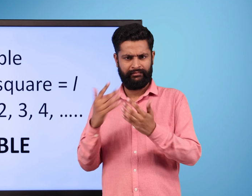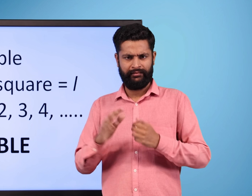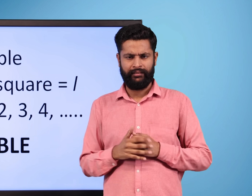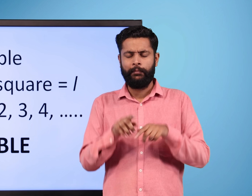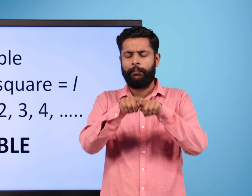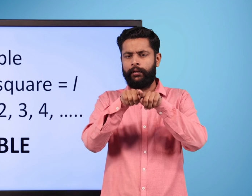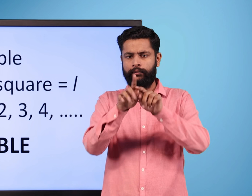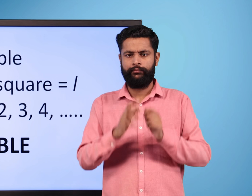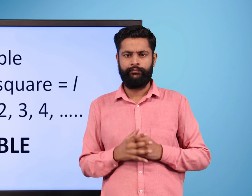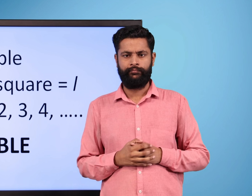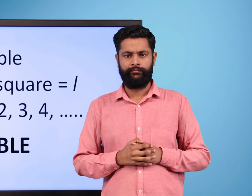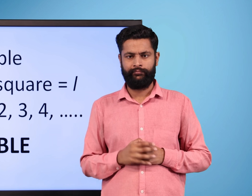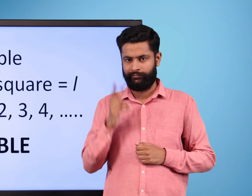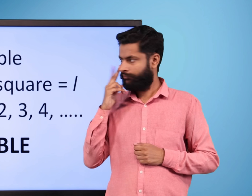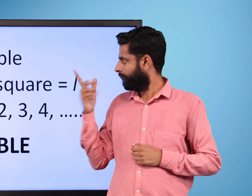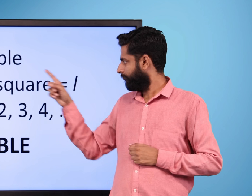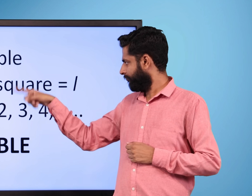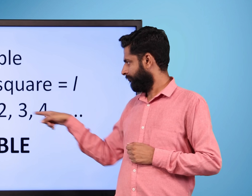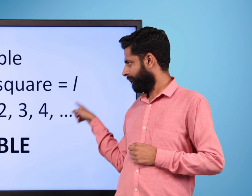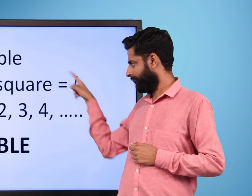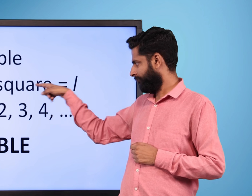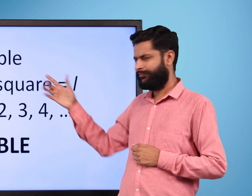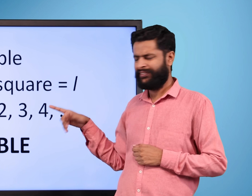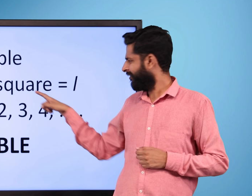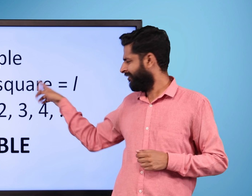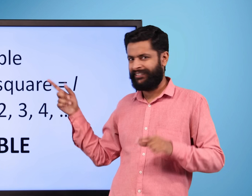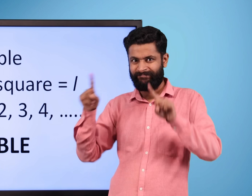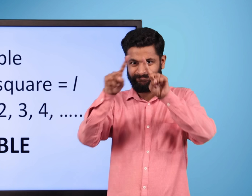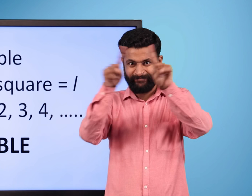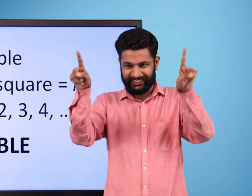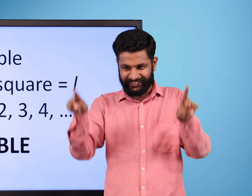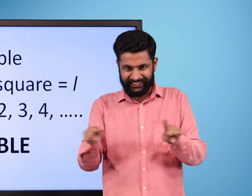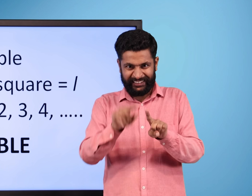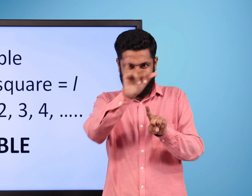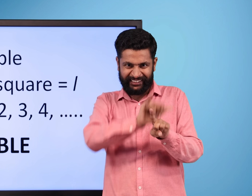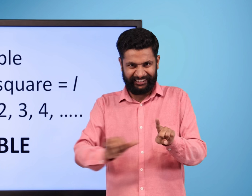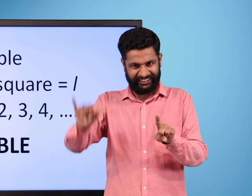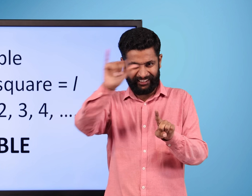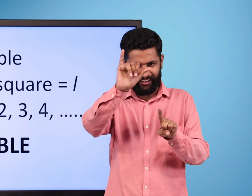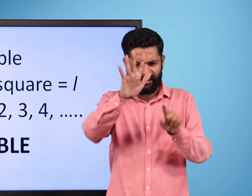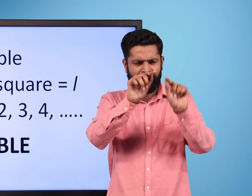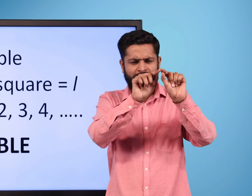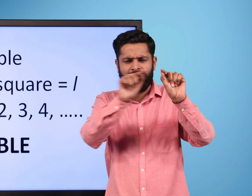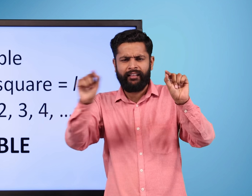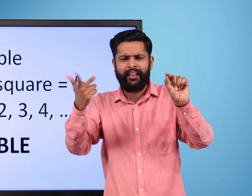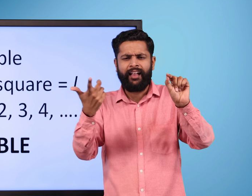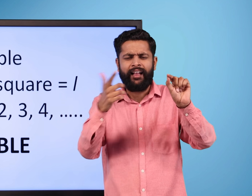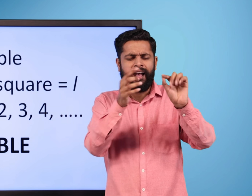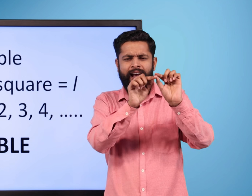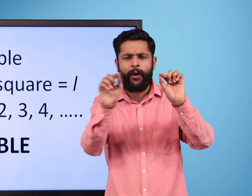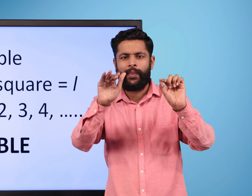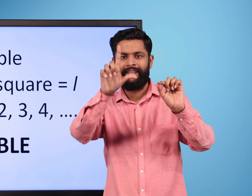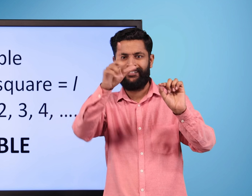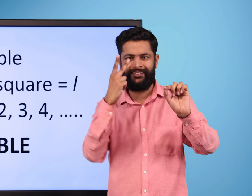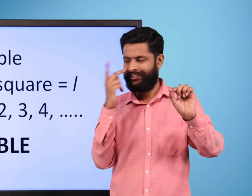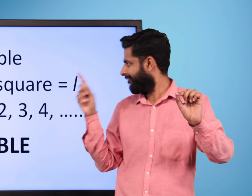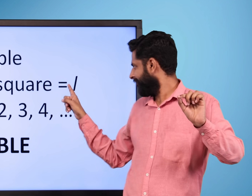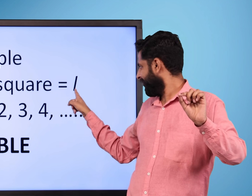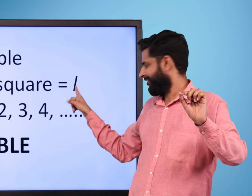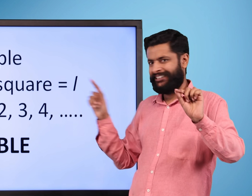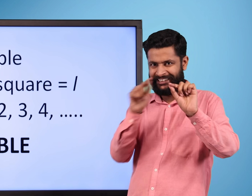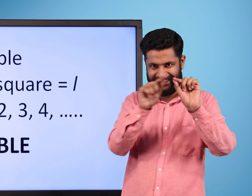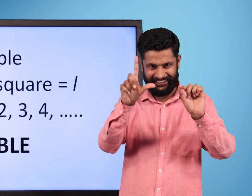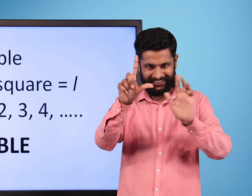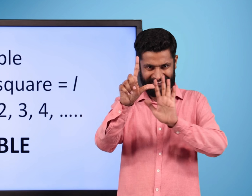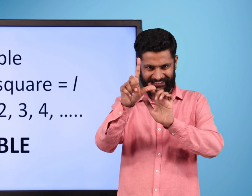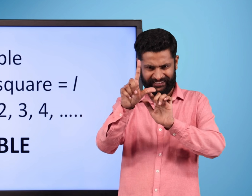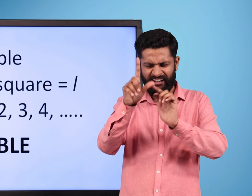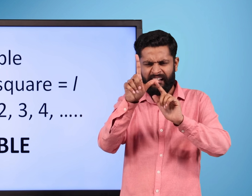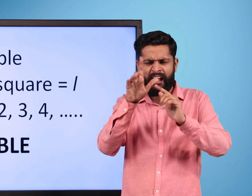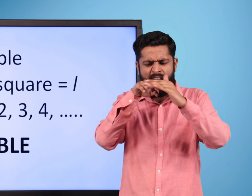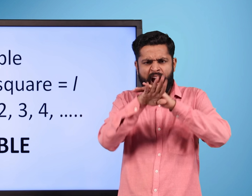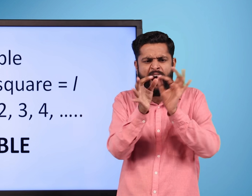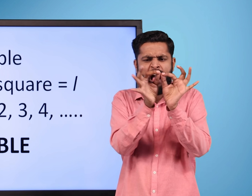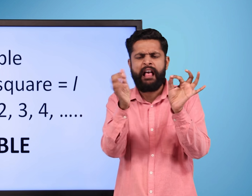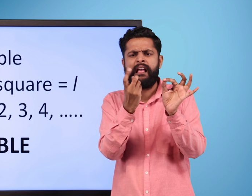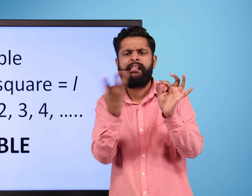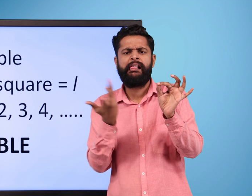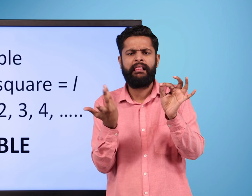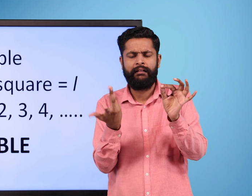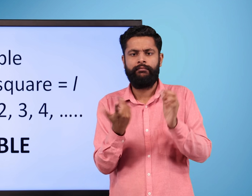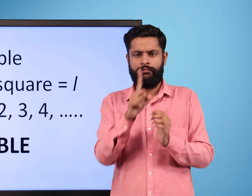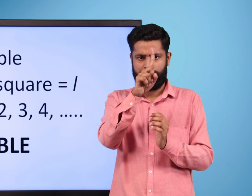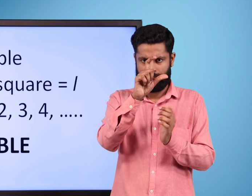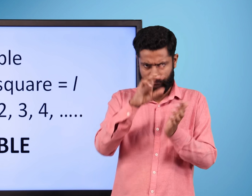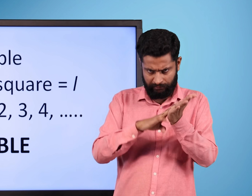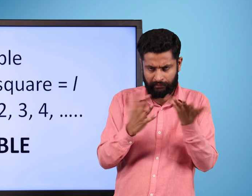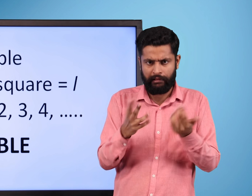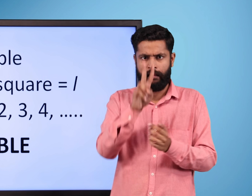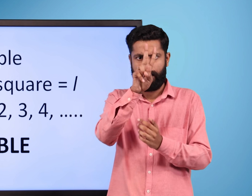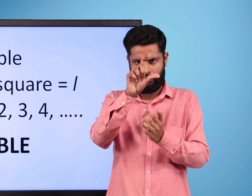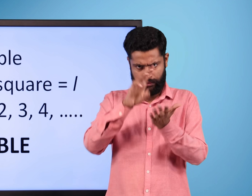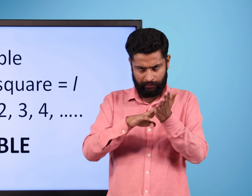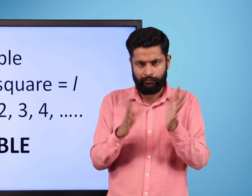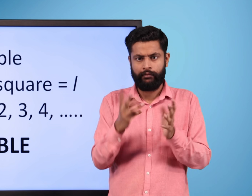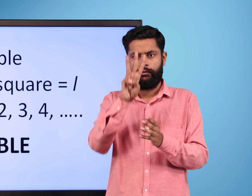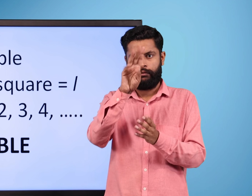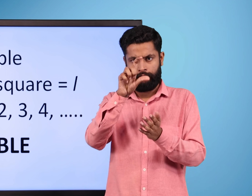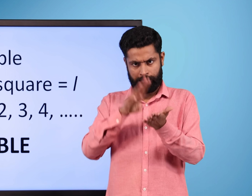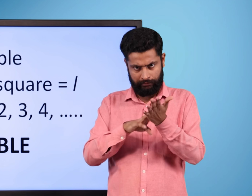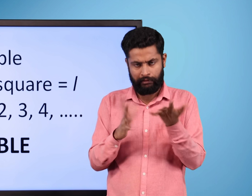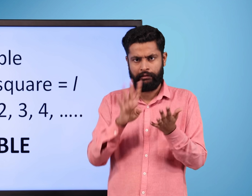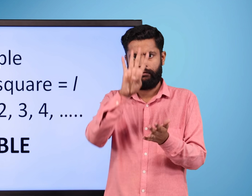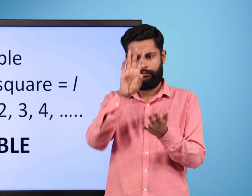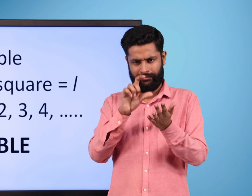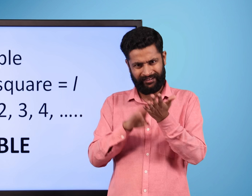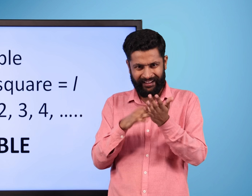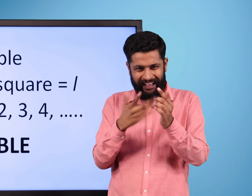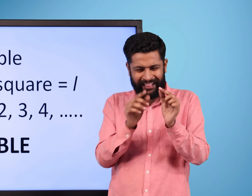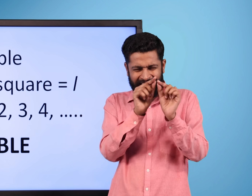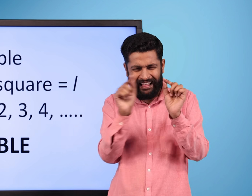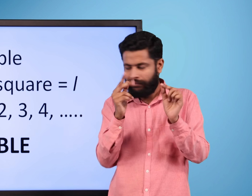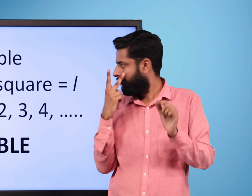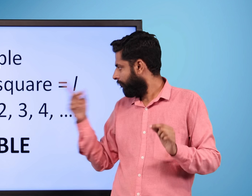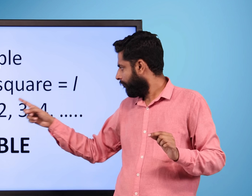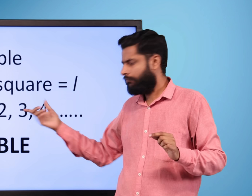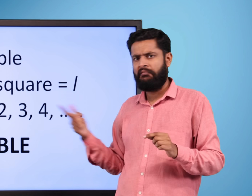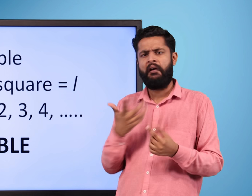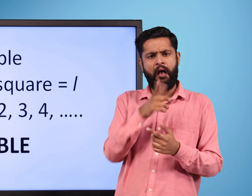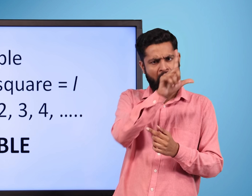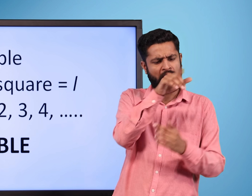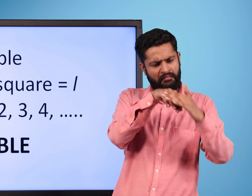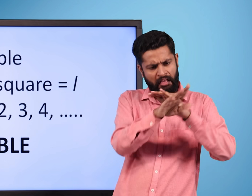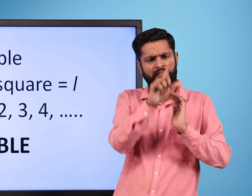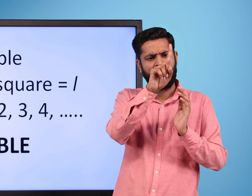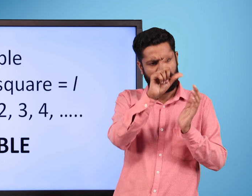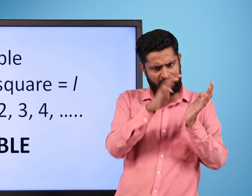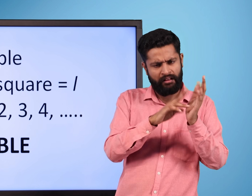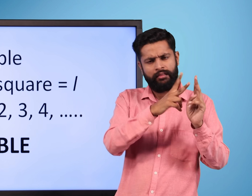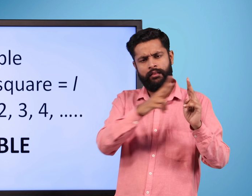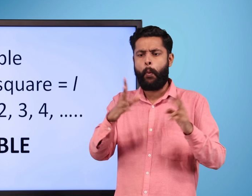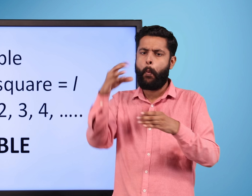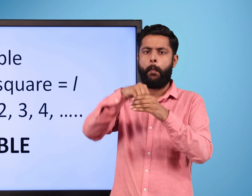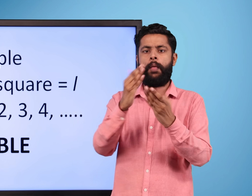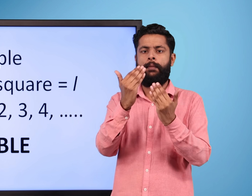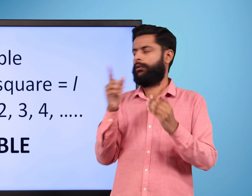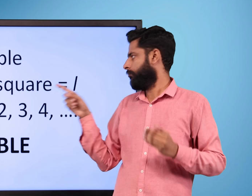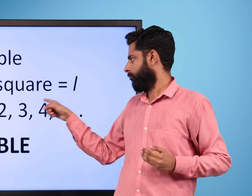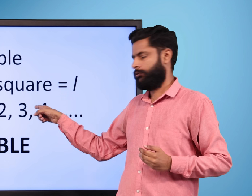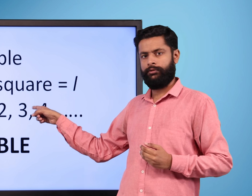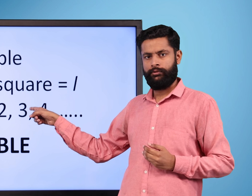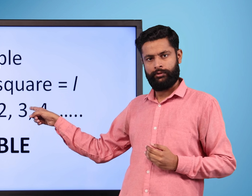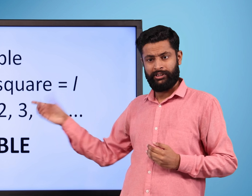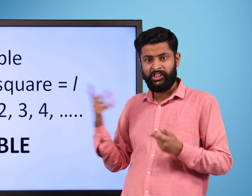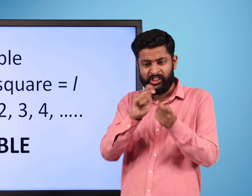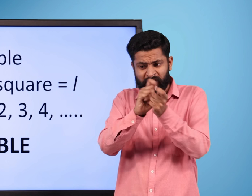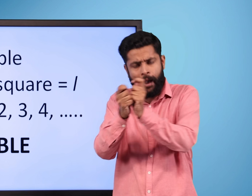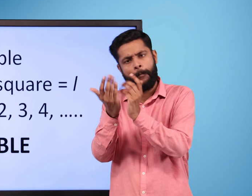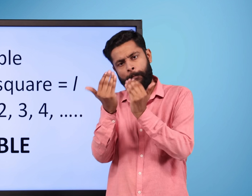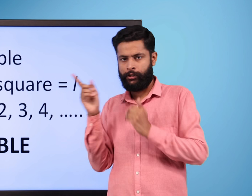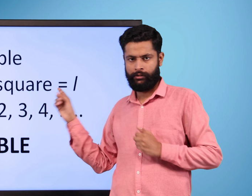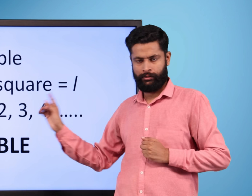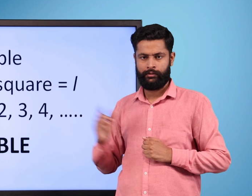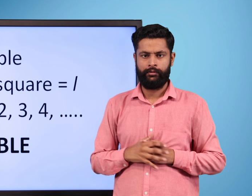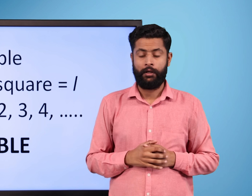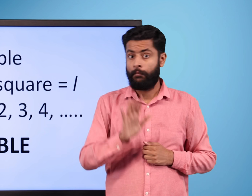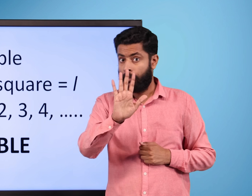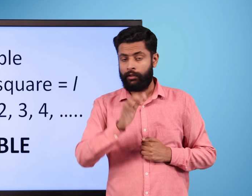for example, 1, 2, 3, 4, .... Its value is not fixed. For example, the length of a square can have any value. It can be 1 cm, 2 cm, 3 cm, ..., so it is a variable.